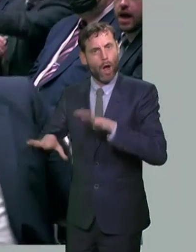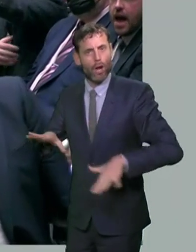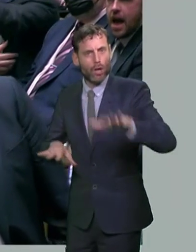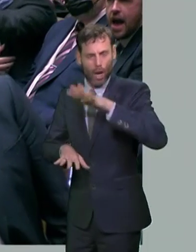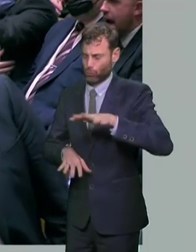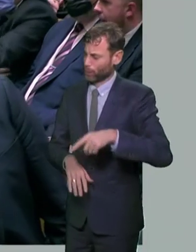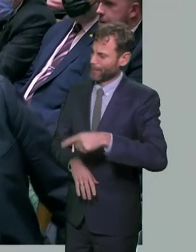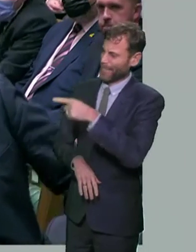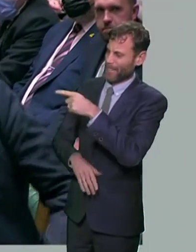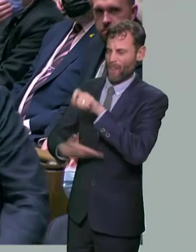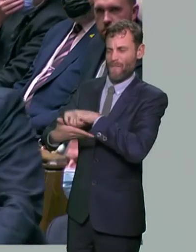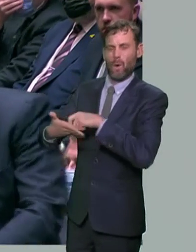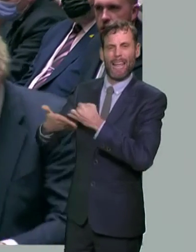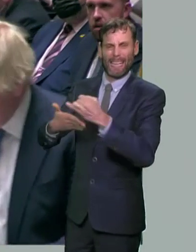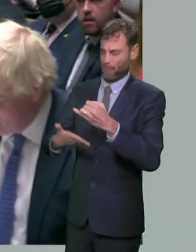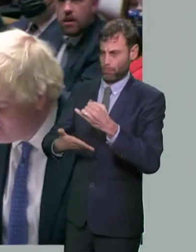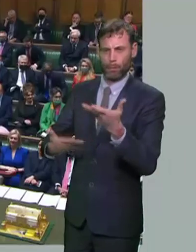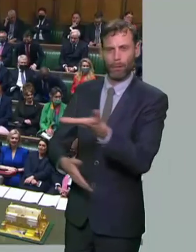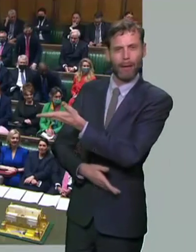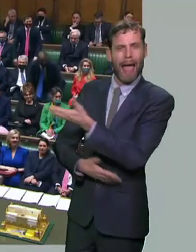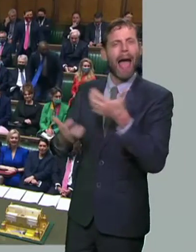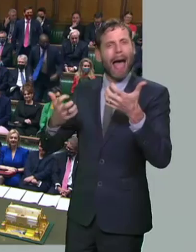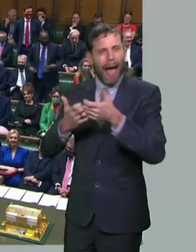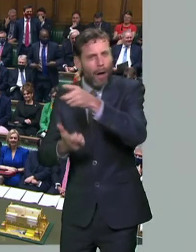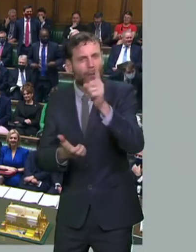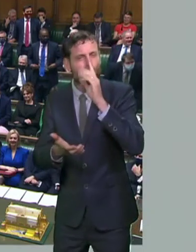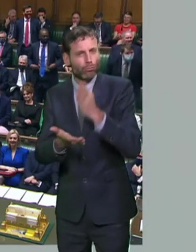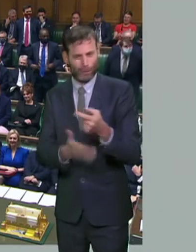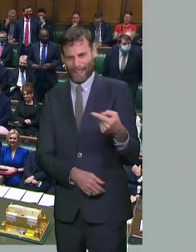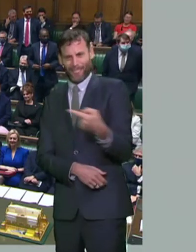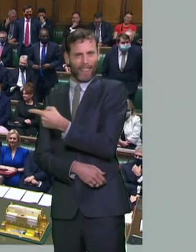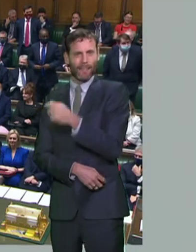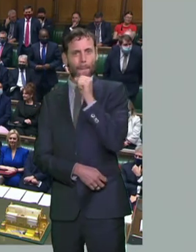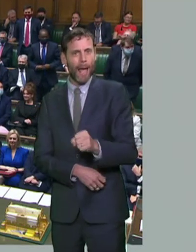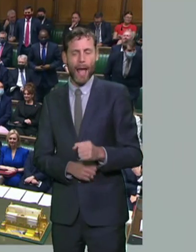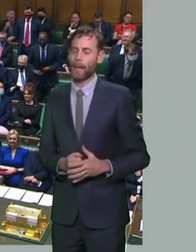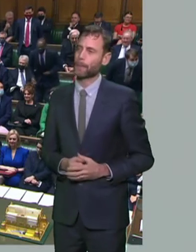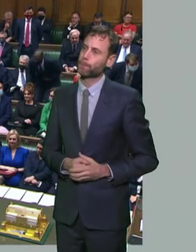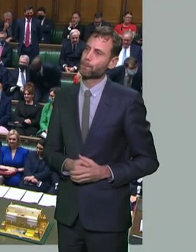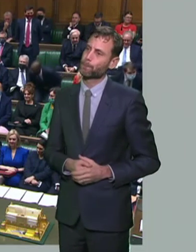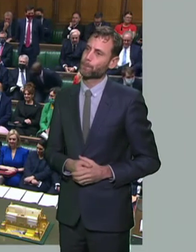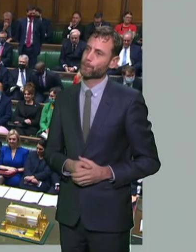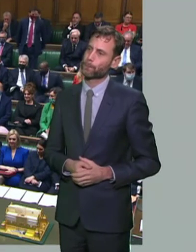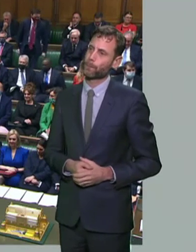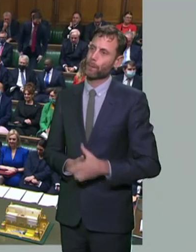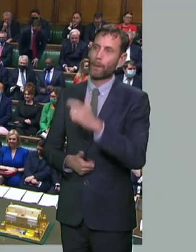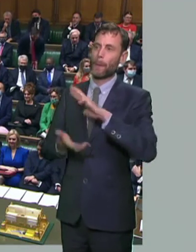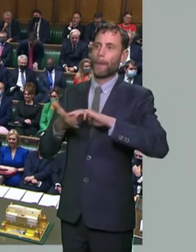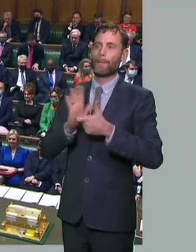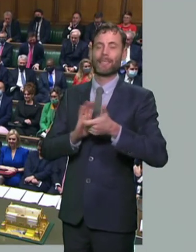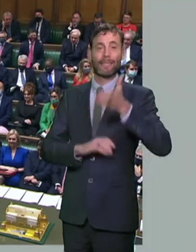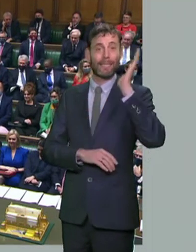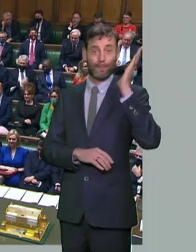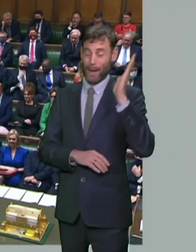How can they possibly trust that man?